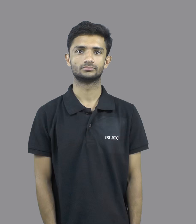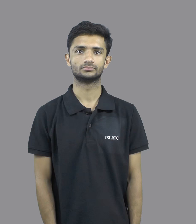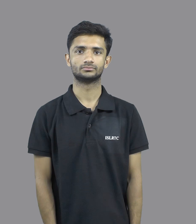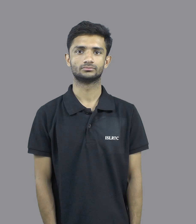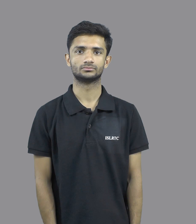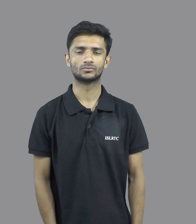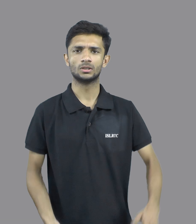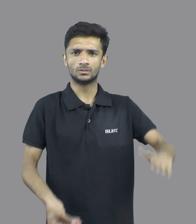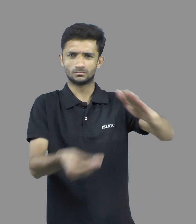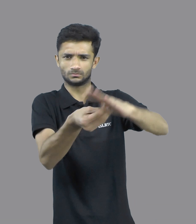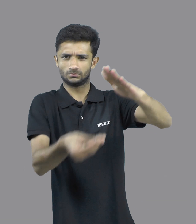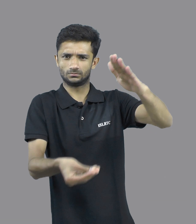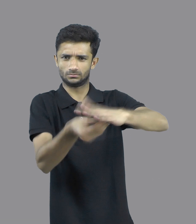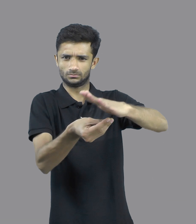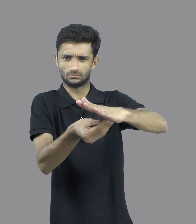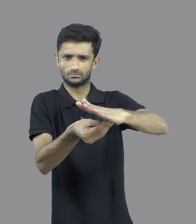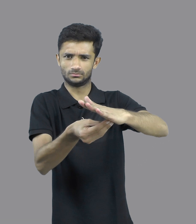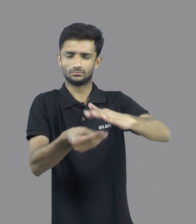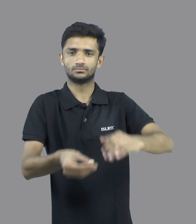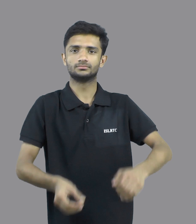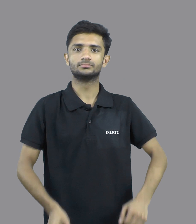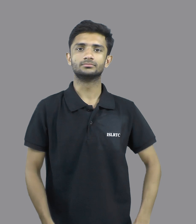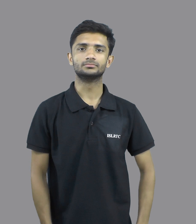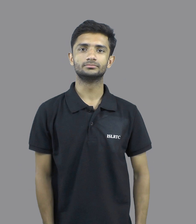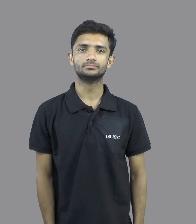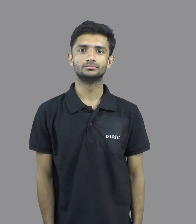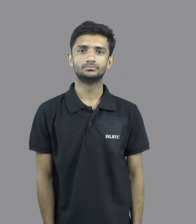Bribe Graft